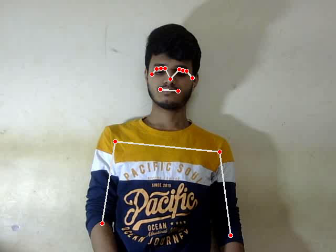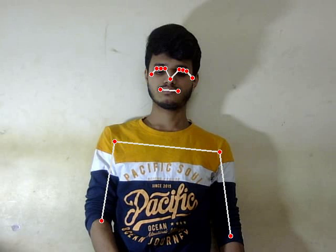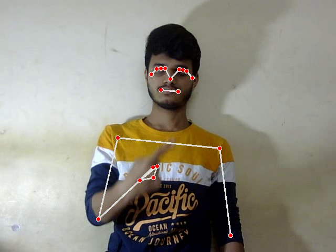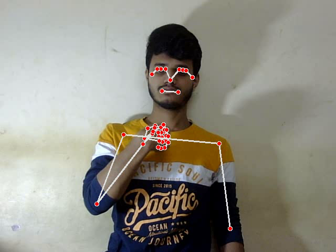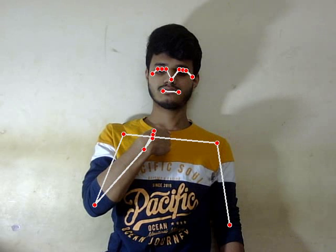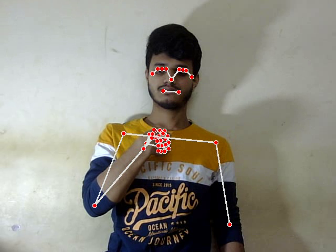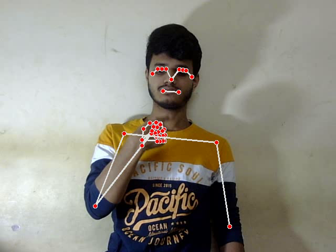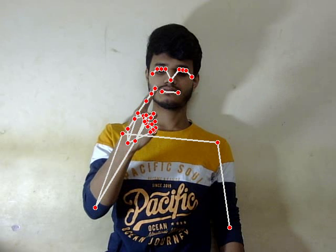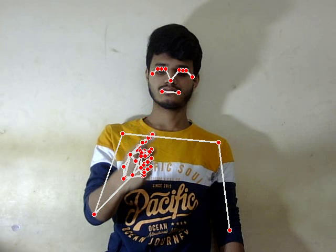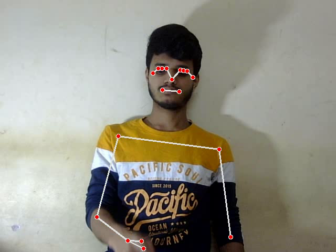I